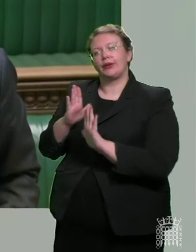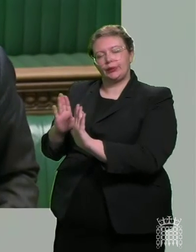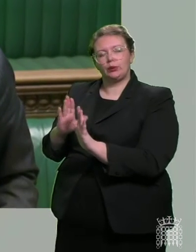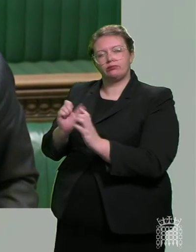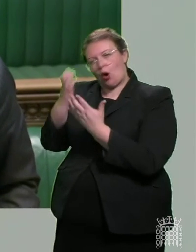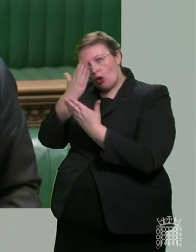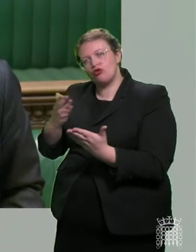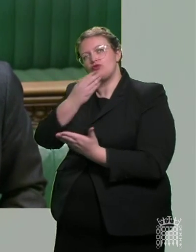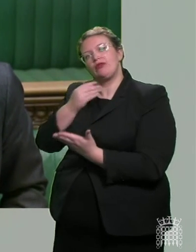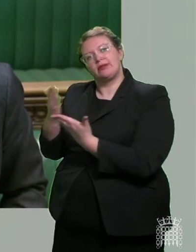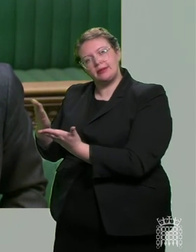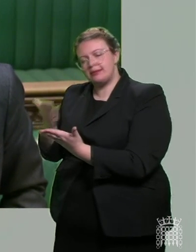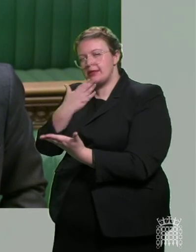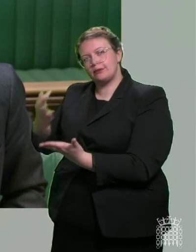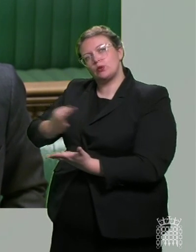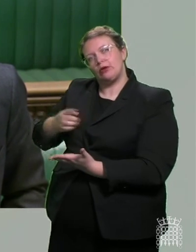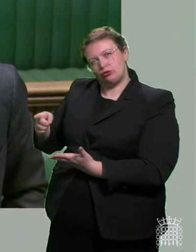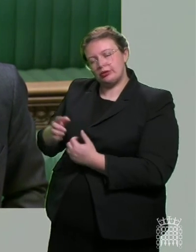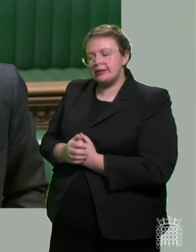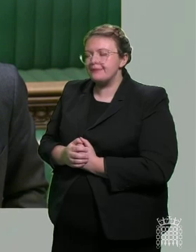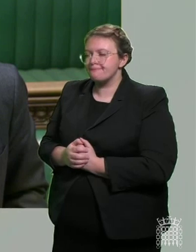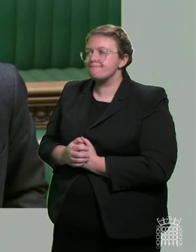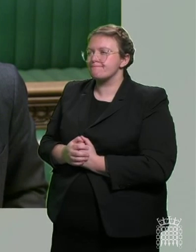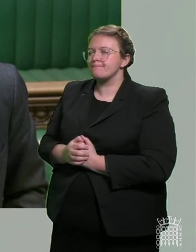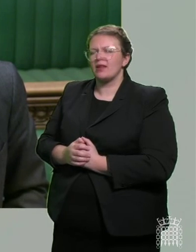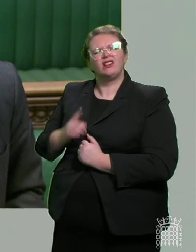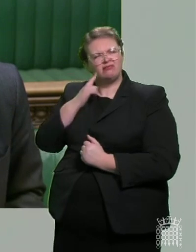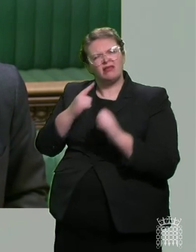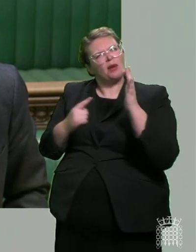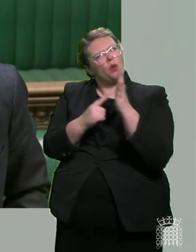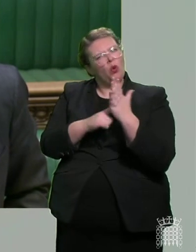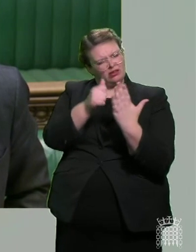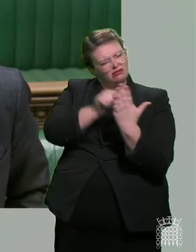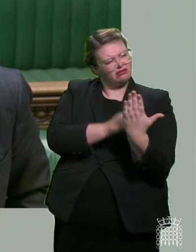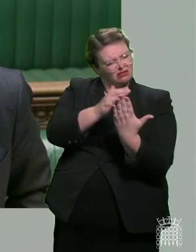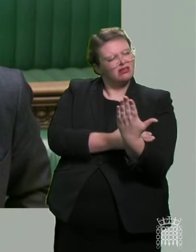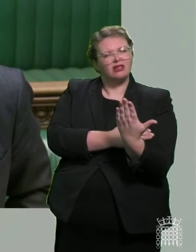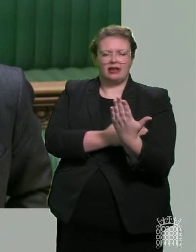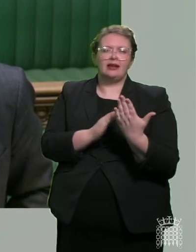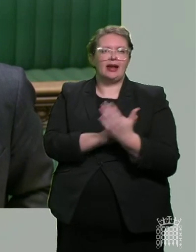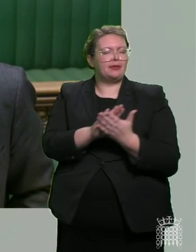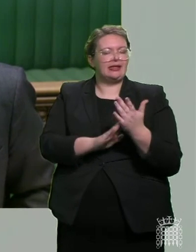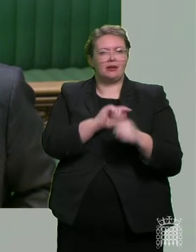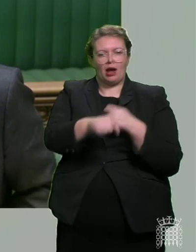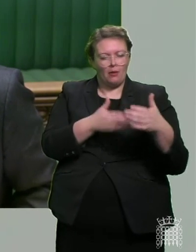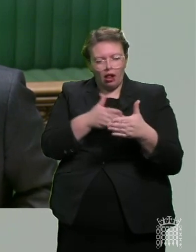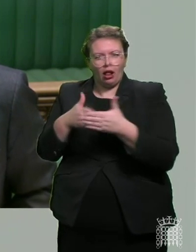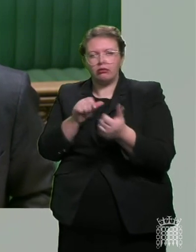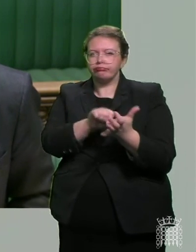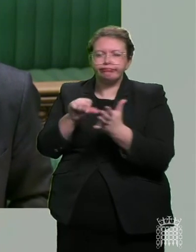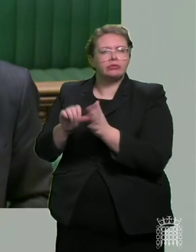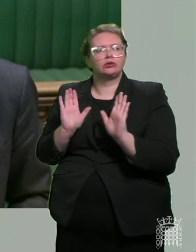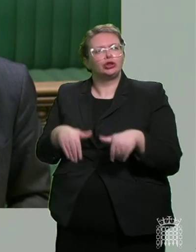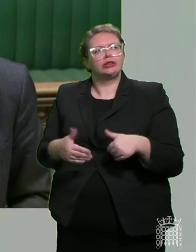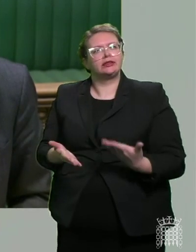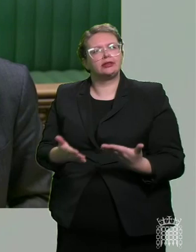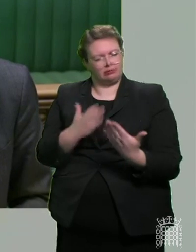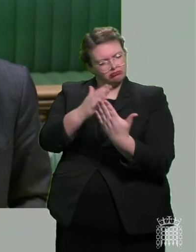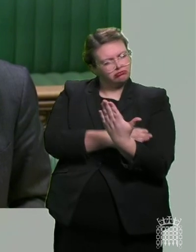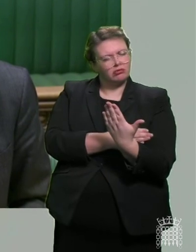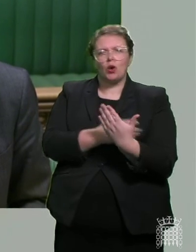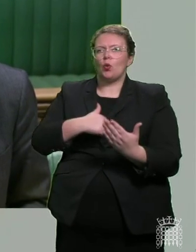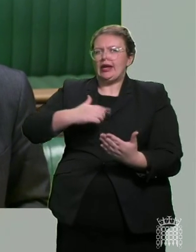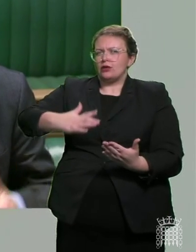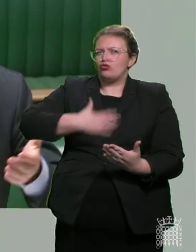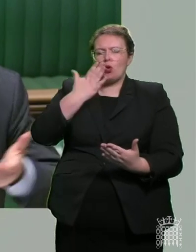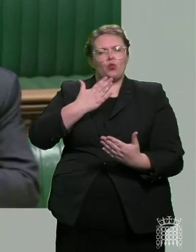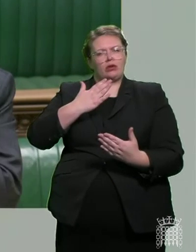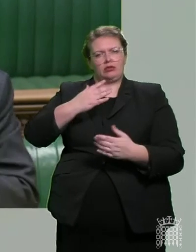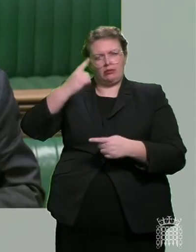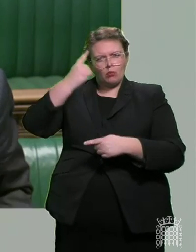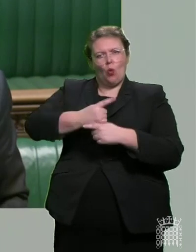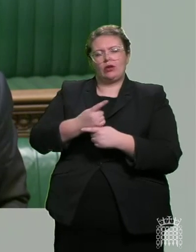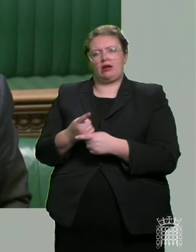We think it is very important that the protocol should not place unnecessary barriers—or barriers of any kind—down the Irish sea.